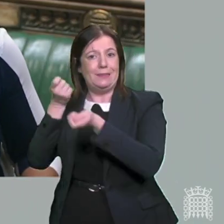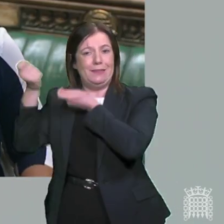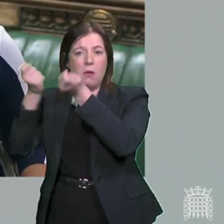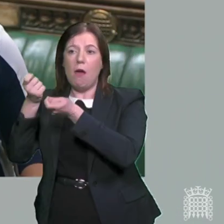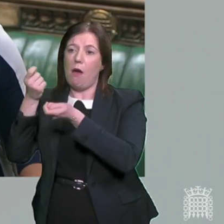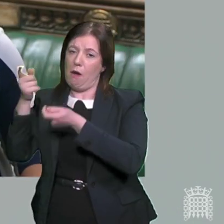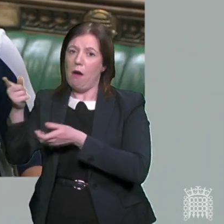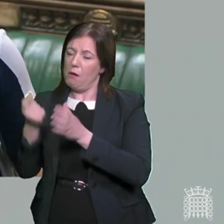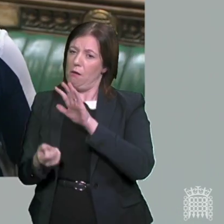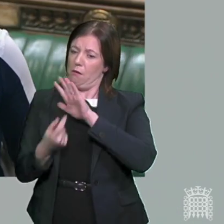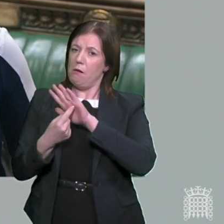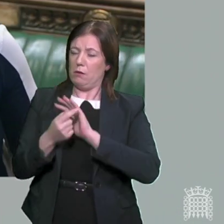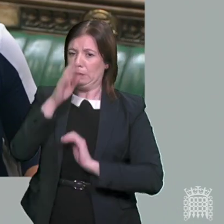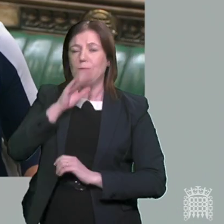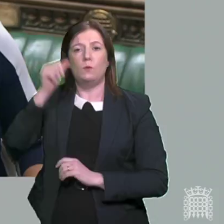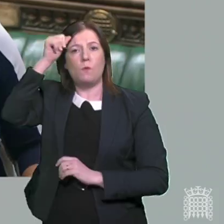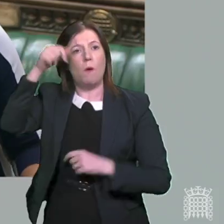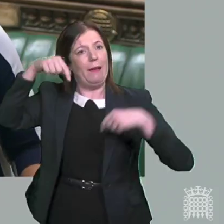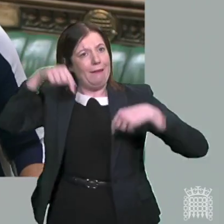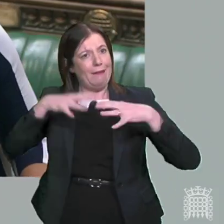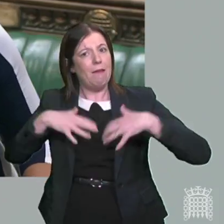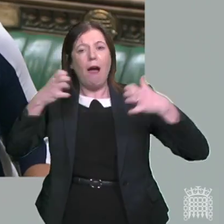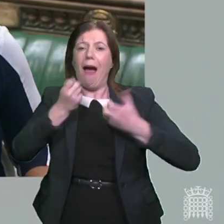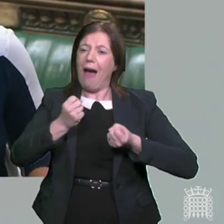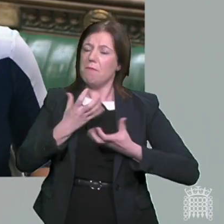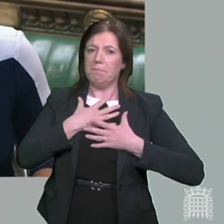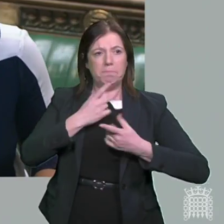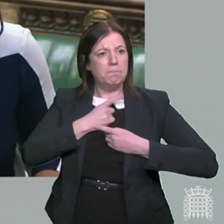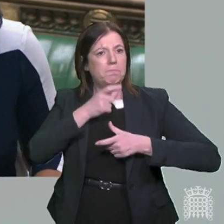This is a place where we have freedom of speech and freedom of expression.